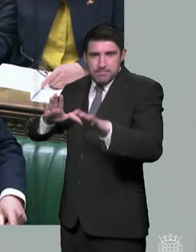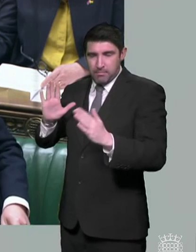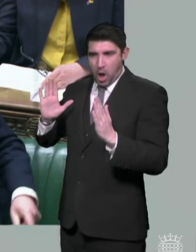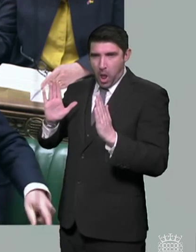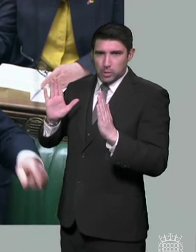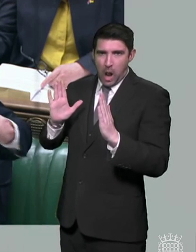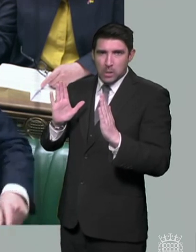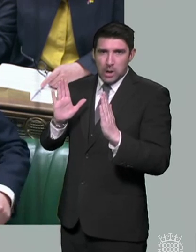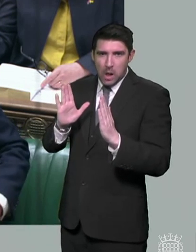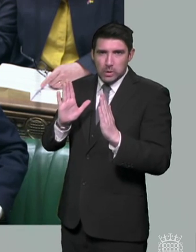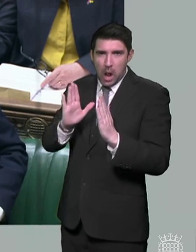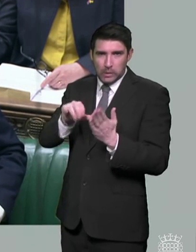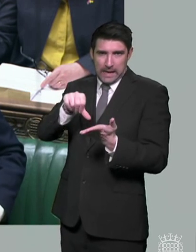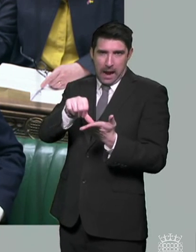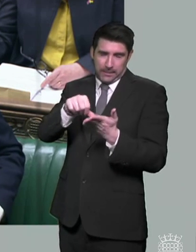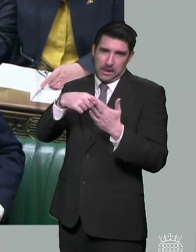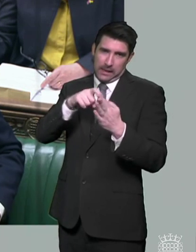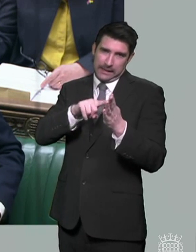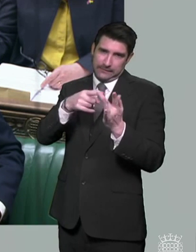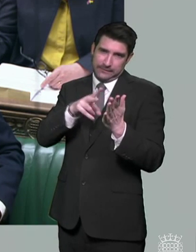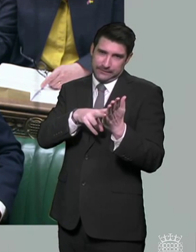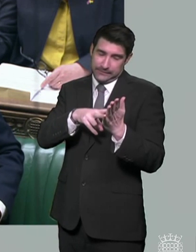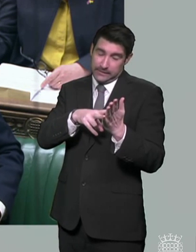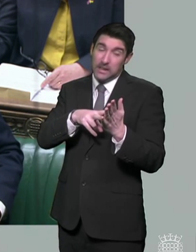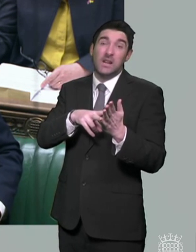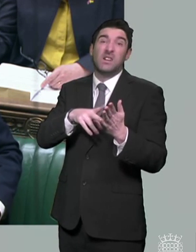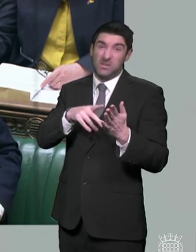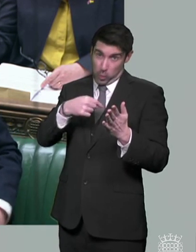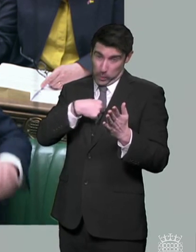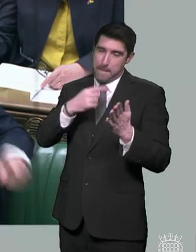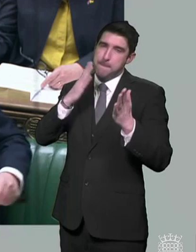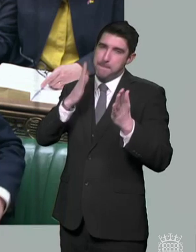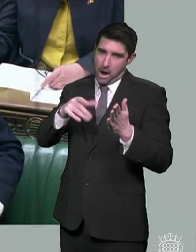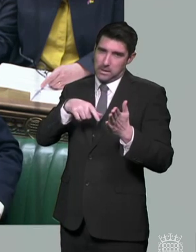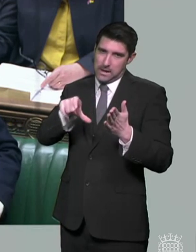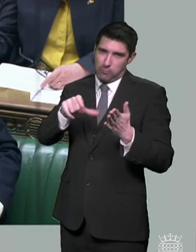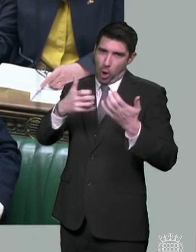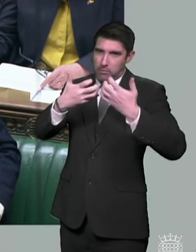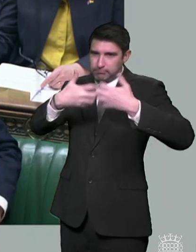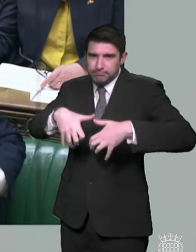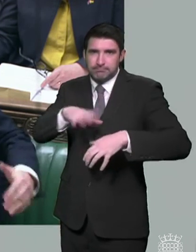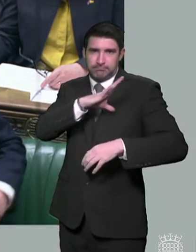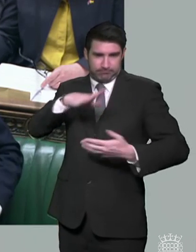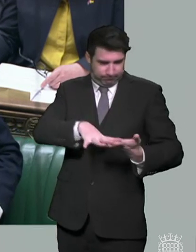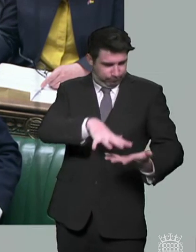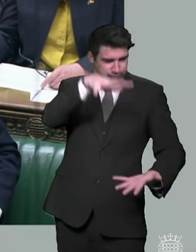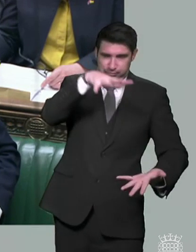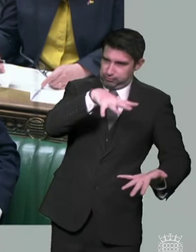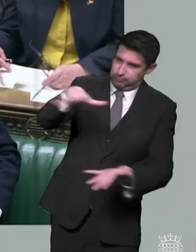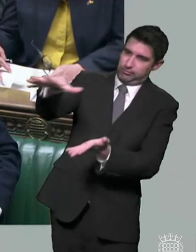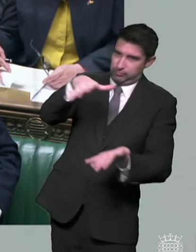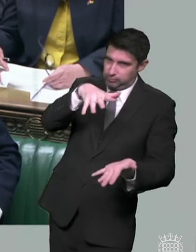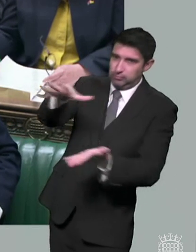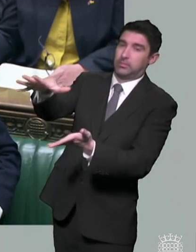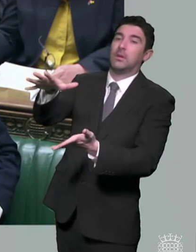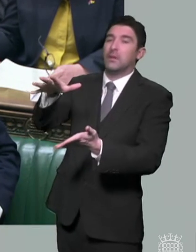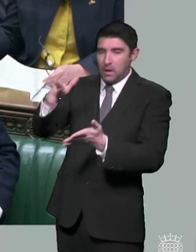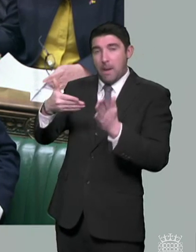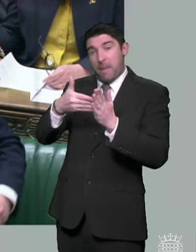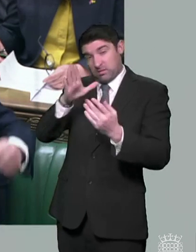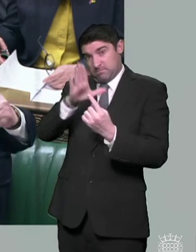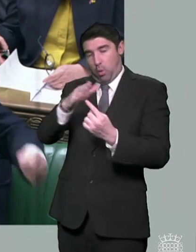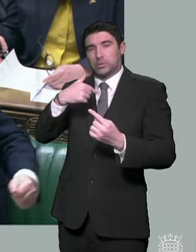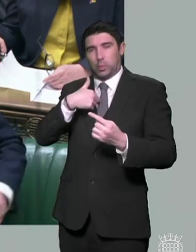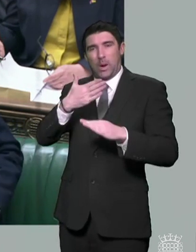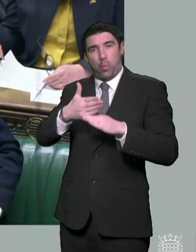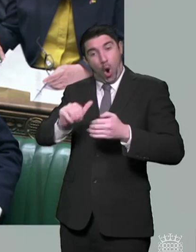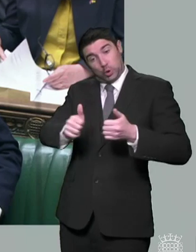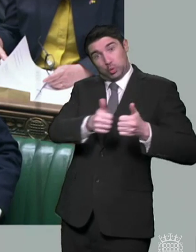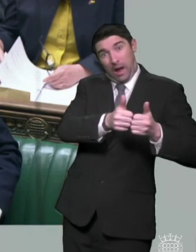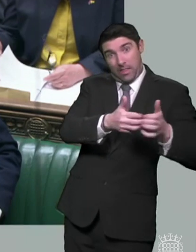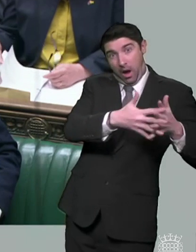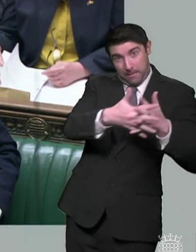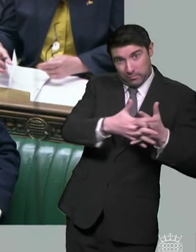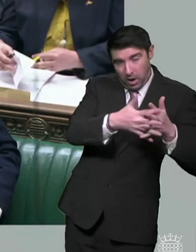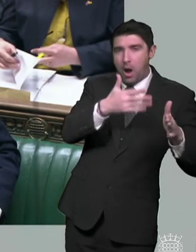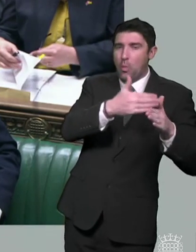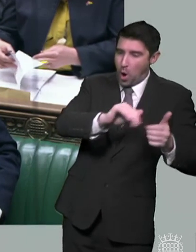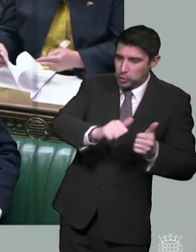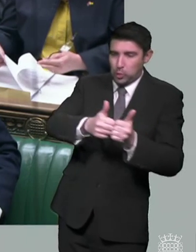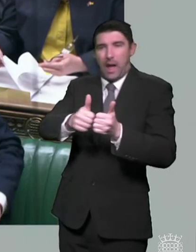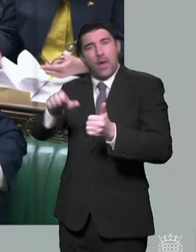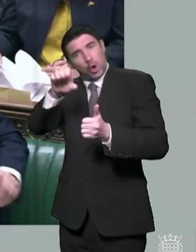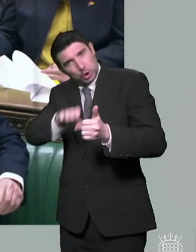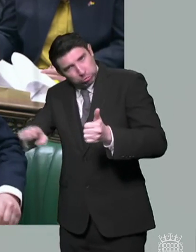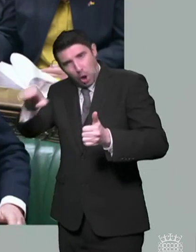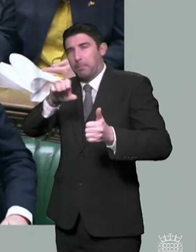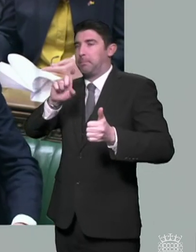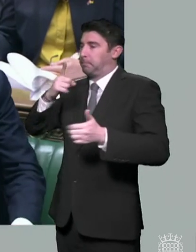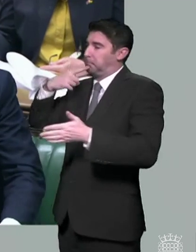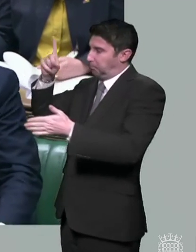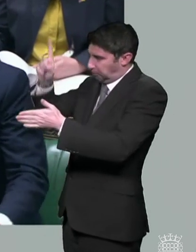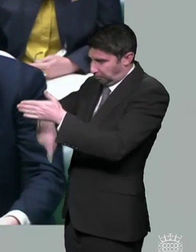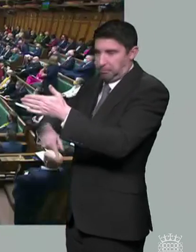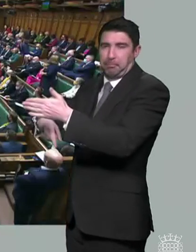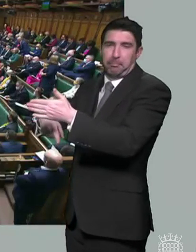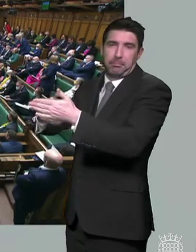That is why it is vital that we continue the military support that we are offering and that, together with the United States and all our friends and partners in the west, we intensify and accelerate the programme of economic sanctions that is already hurting.